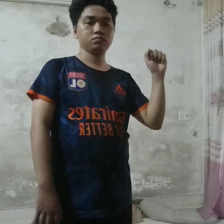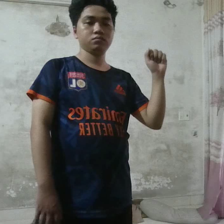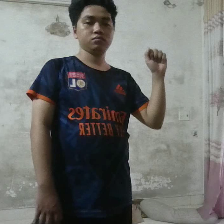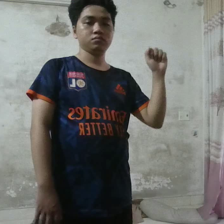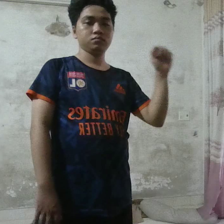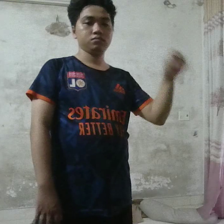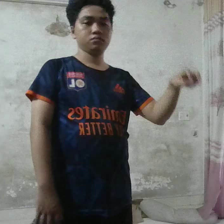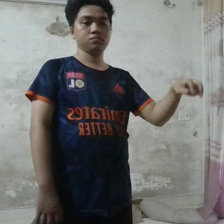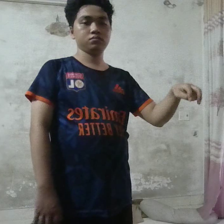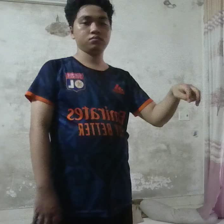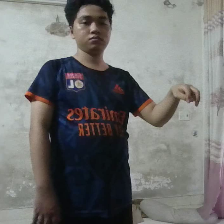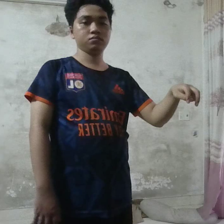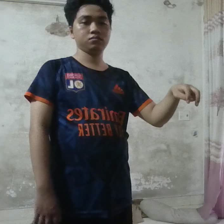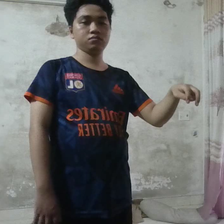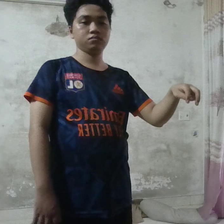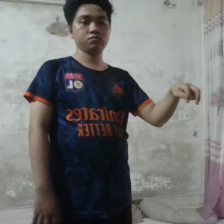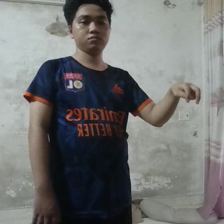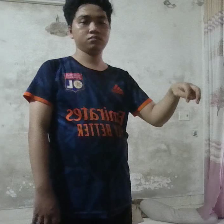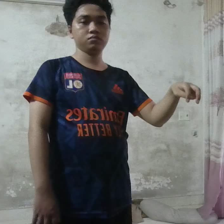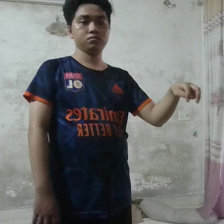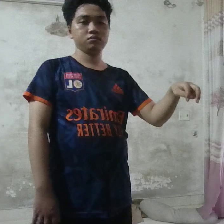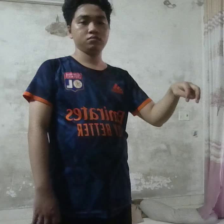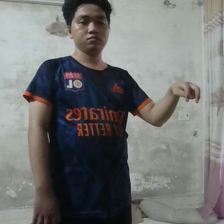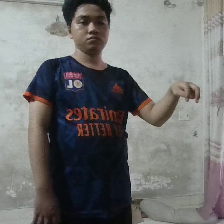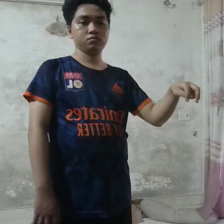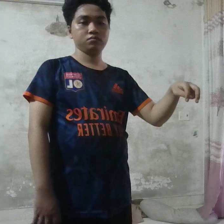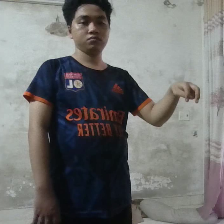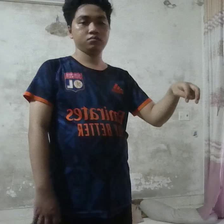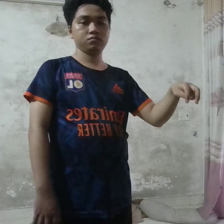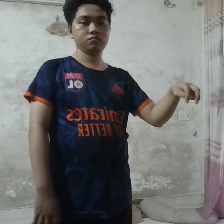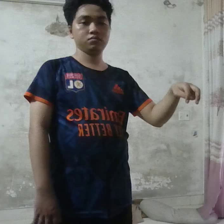â